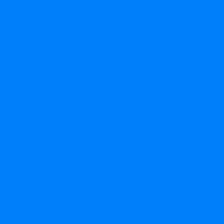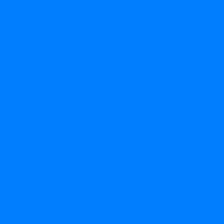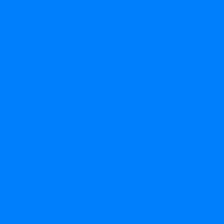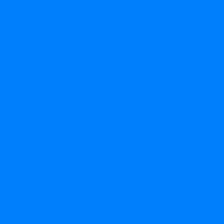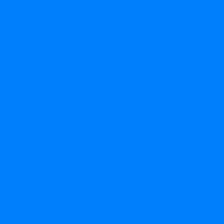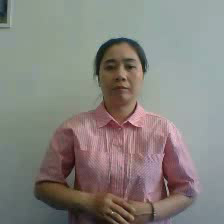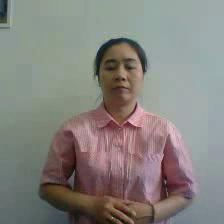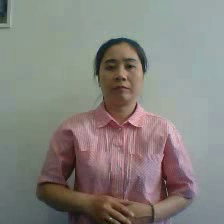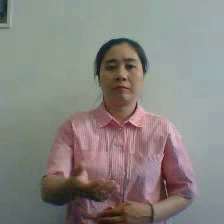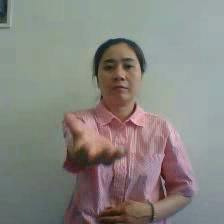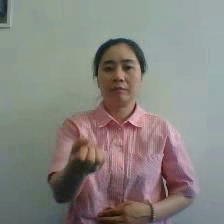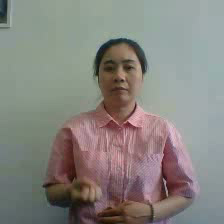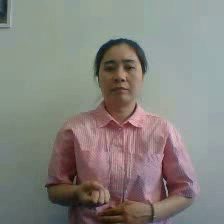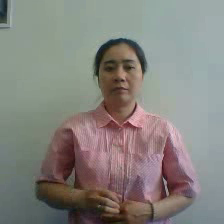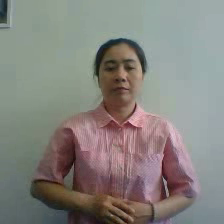Sử dụng